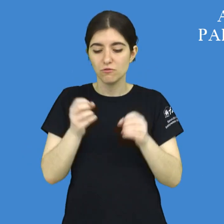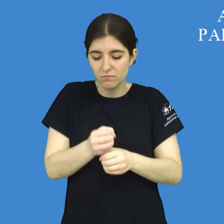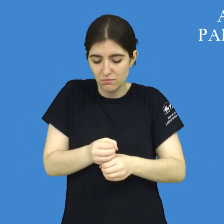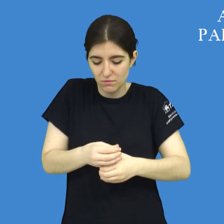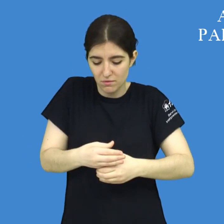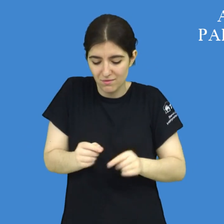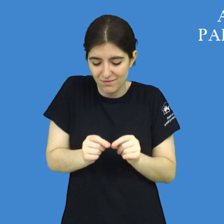incrementar